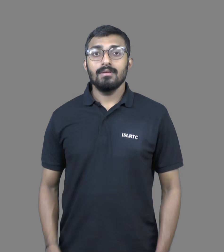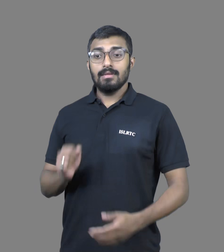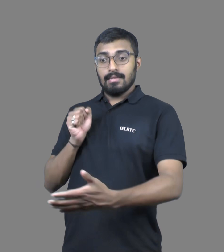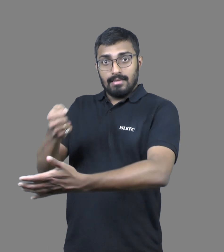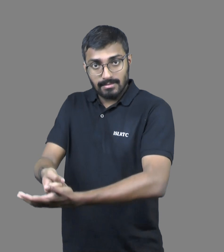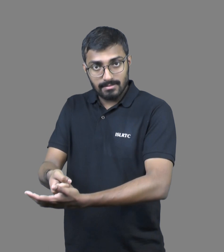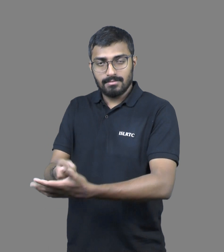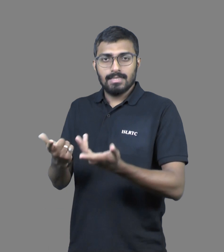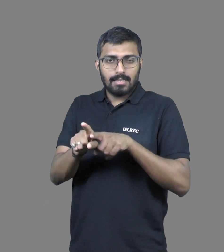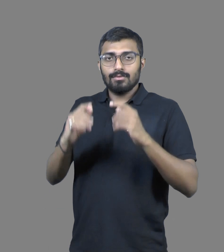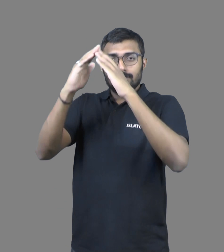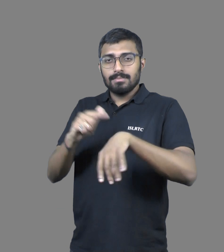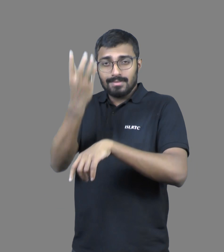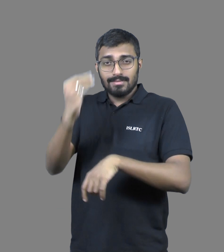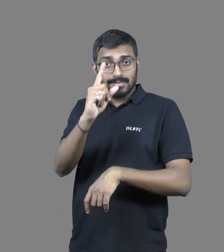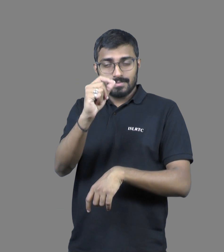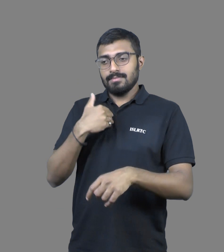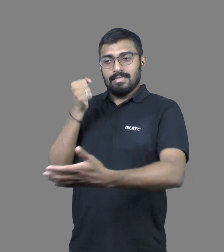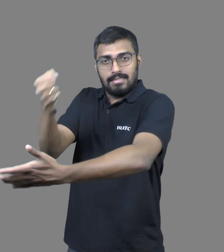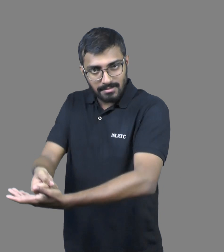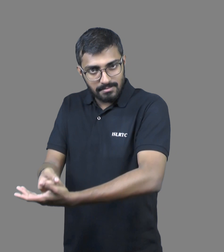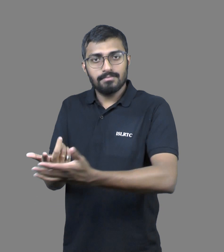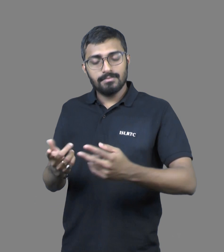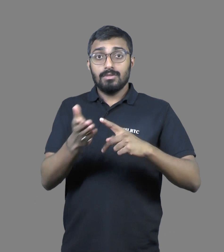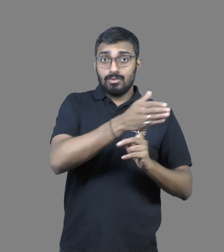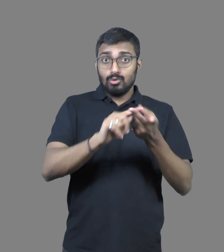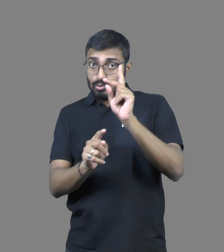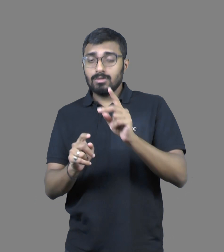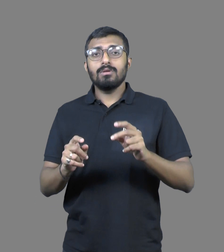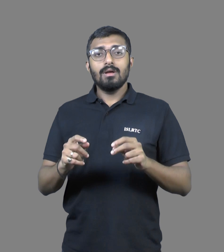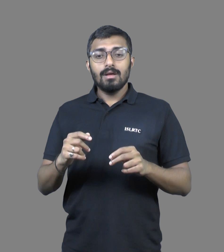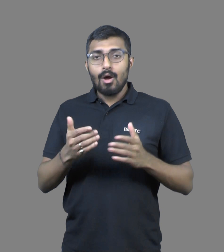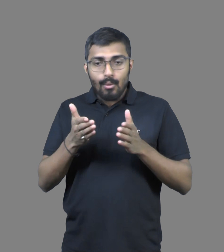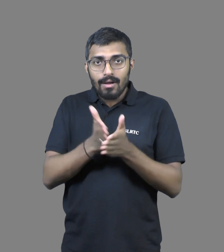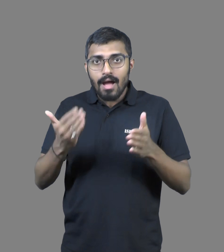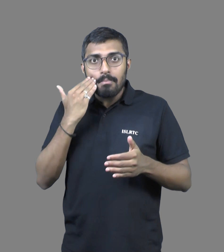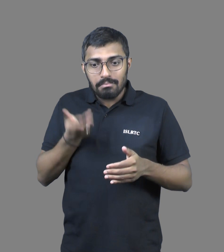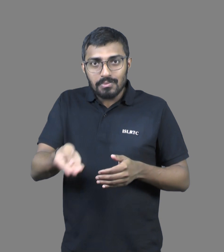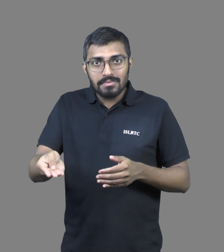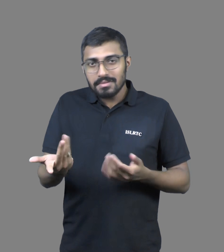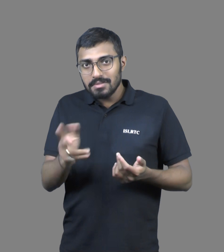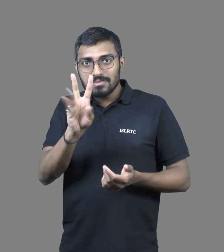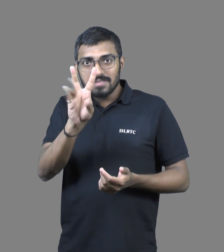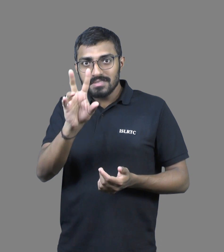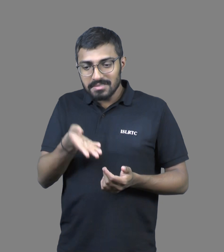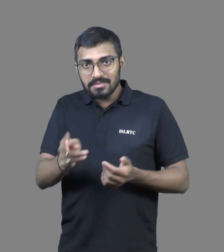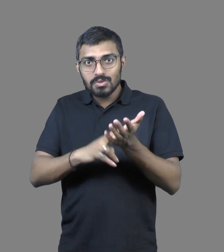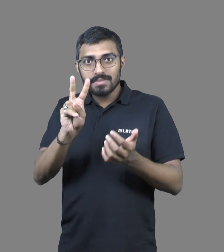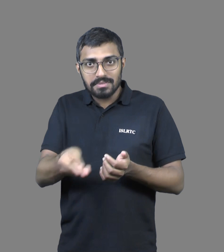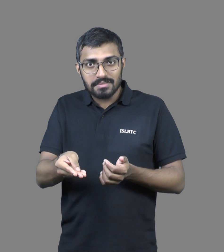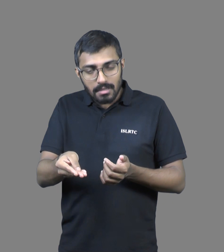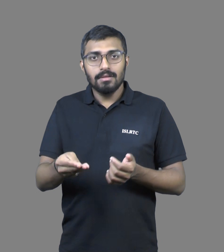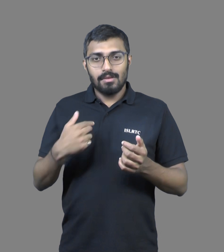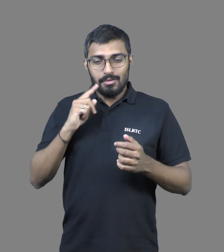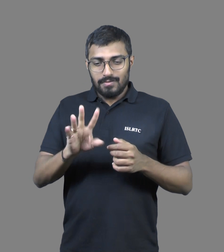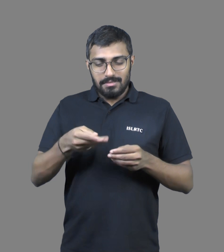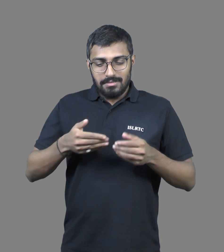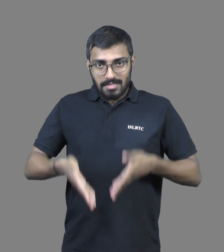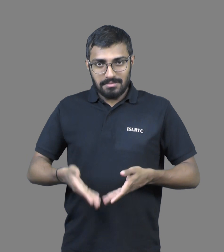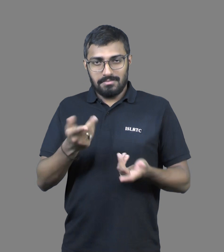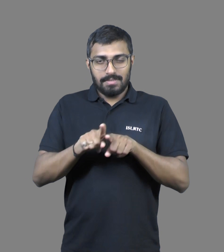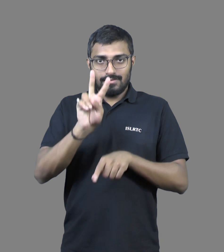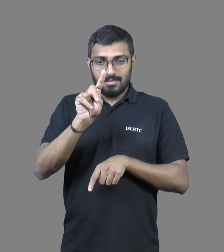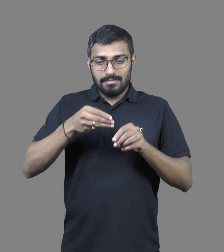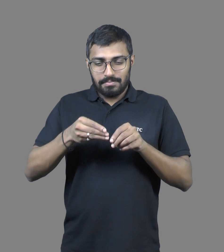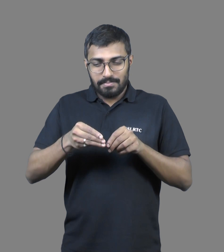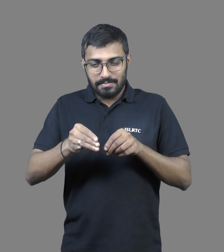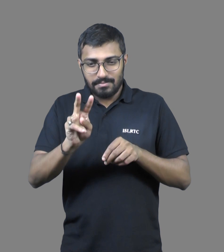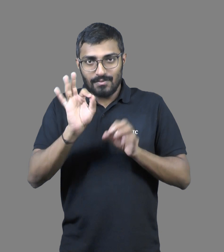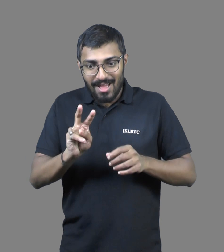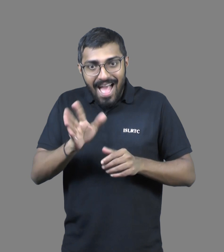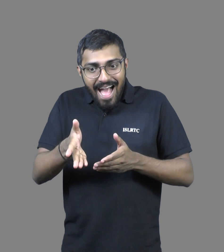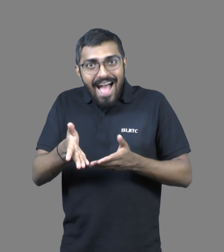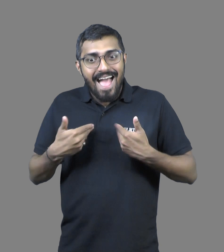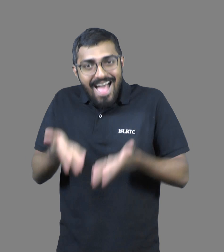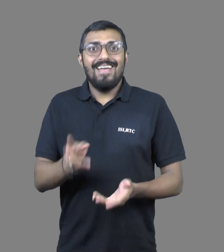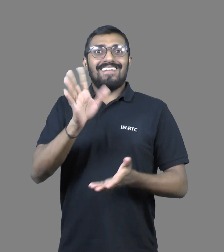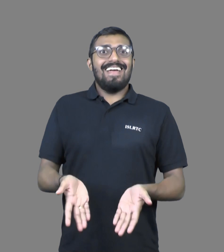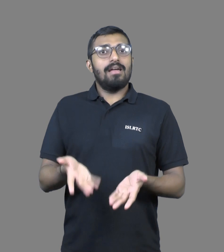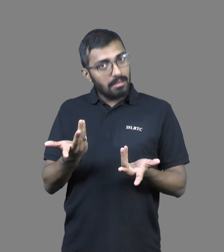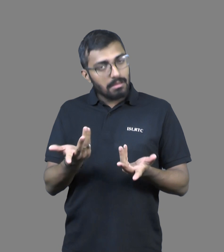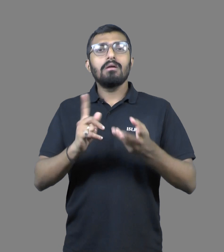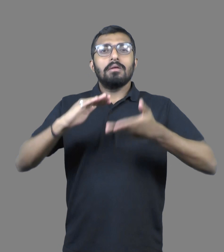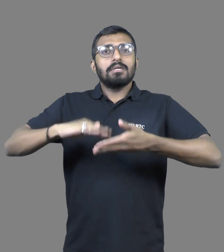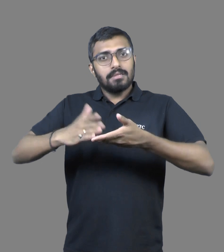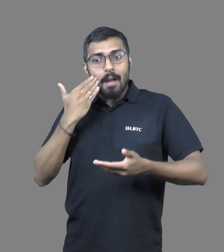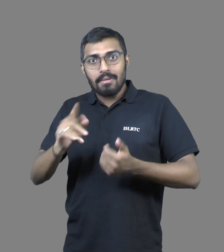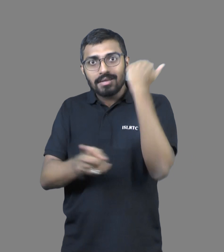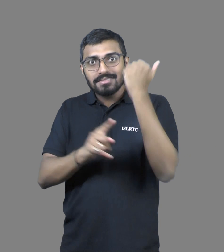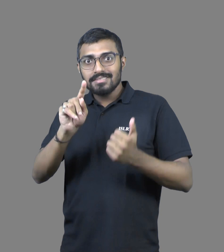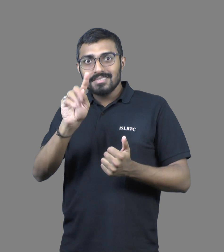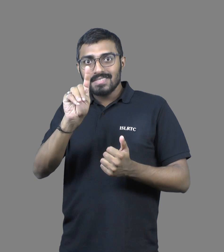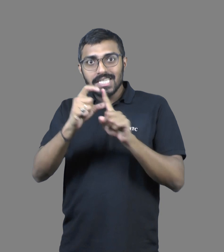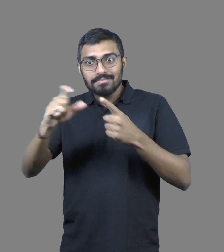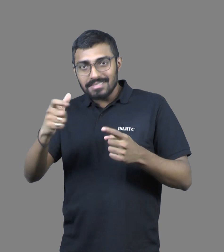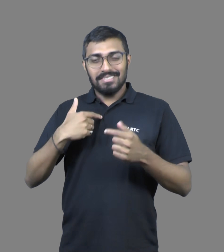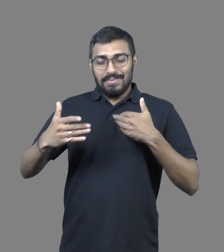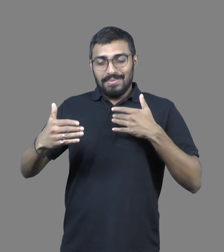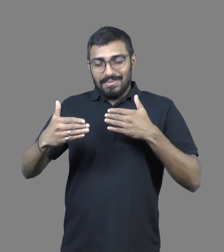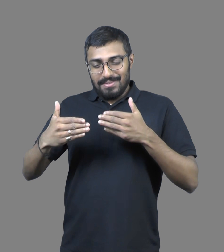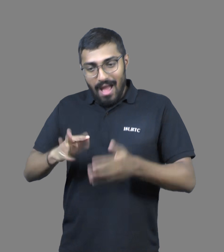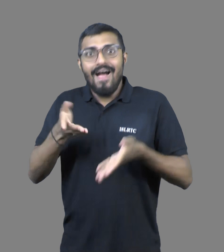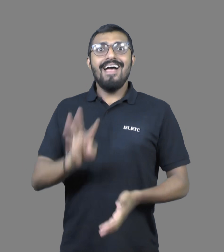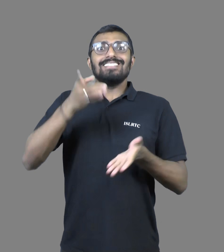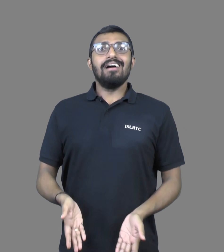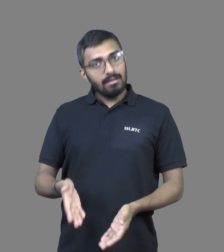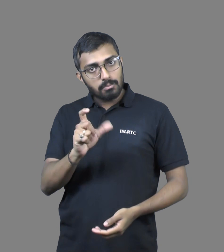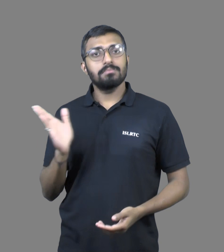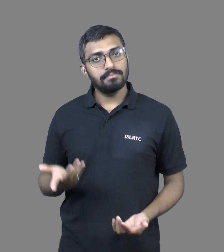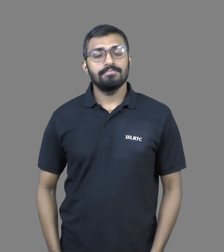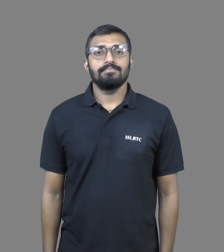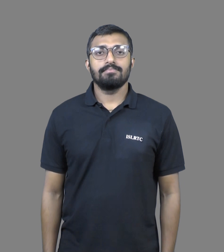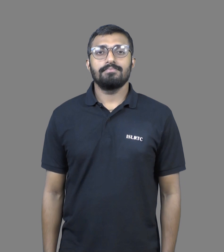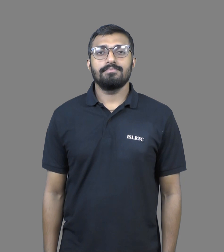Arrive